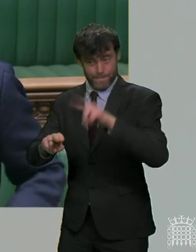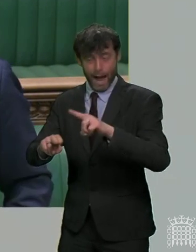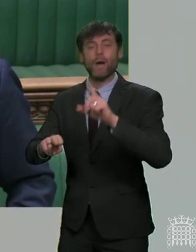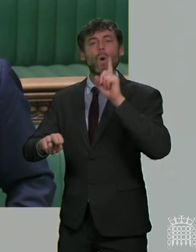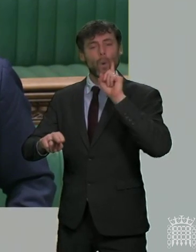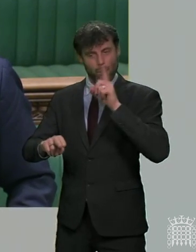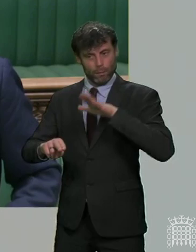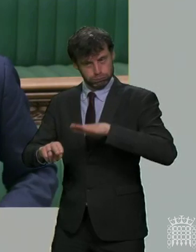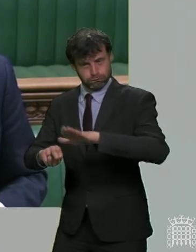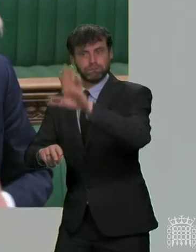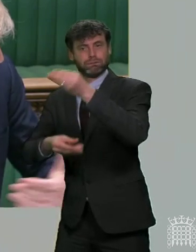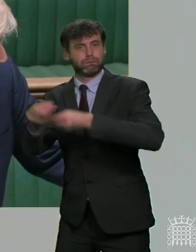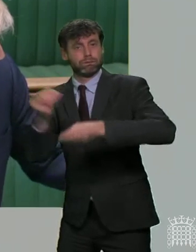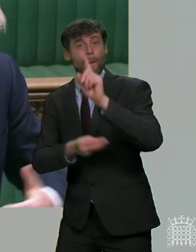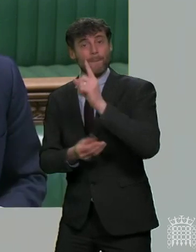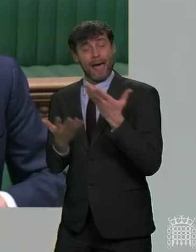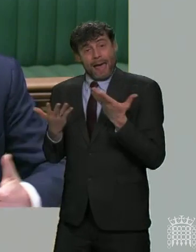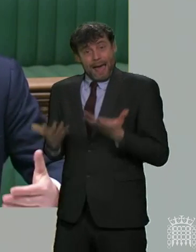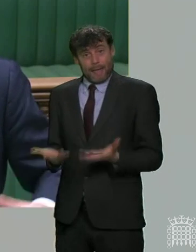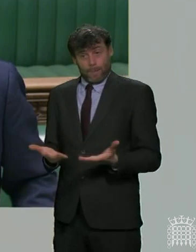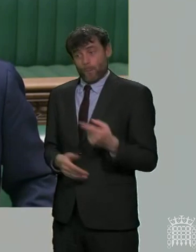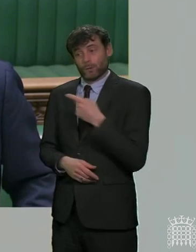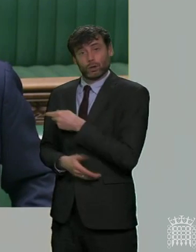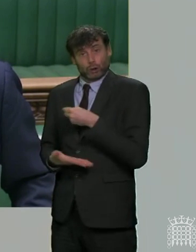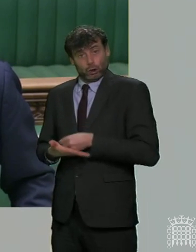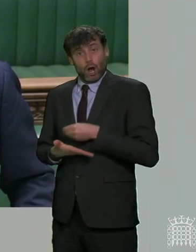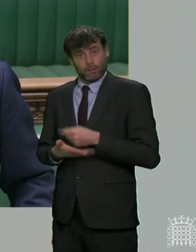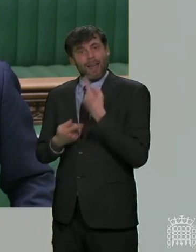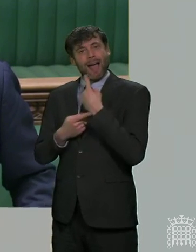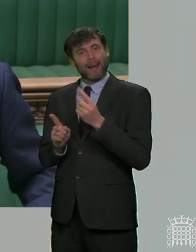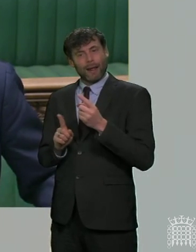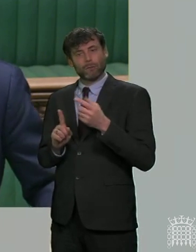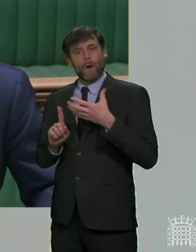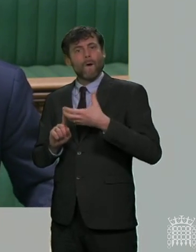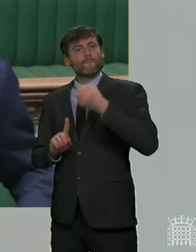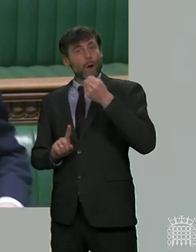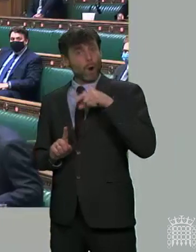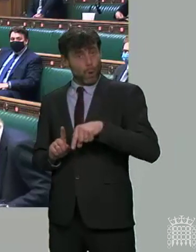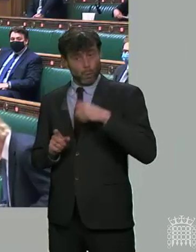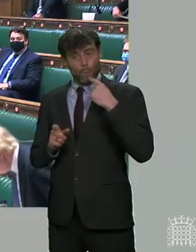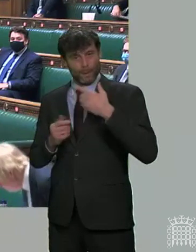In the meantime, as she knows, the Chancellor has extended furlough and all the other provisions that are necessary.